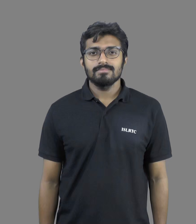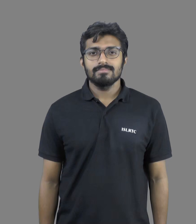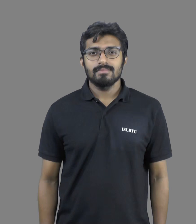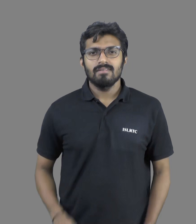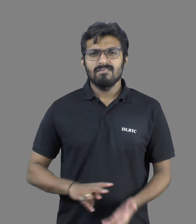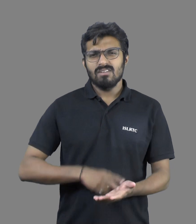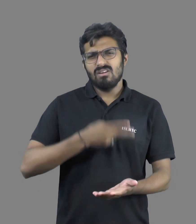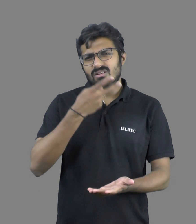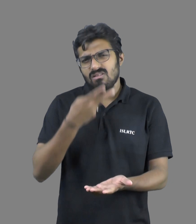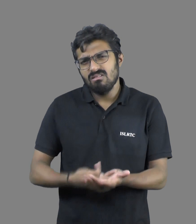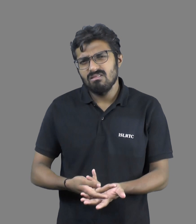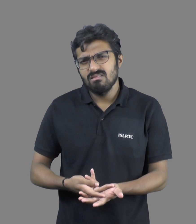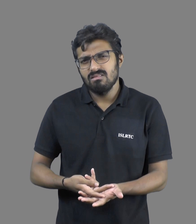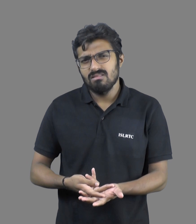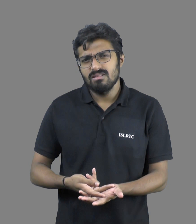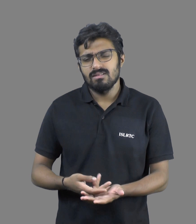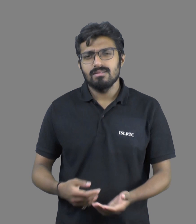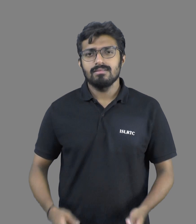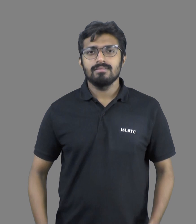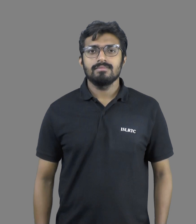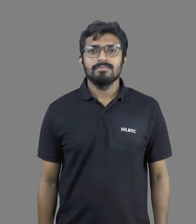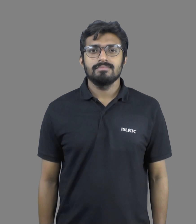Fall